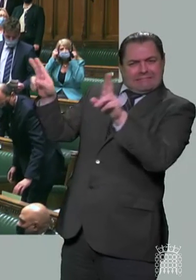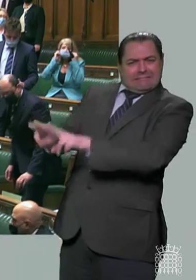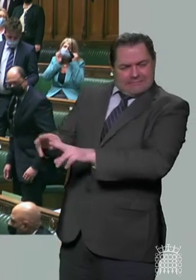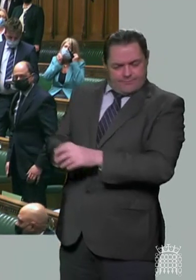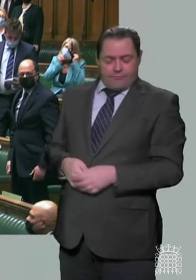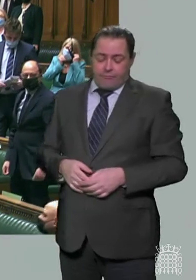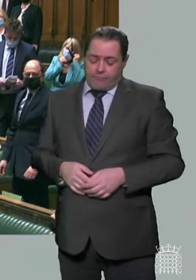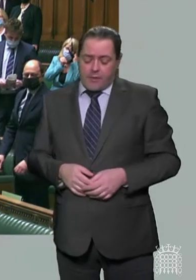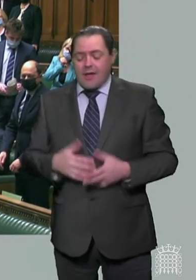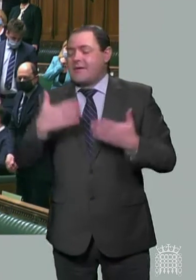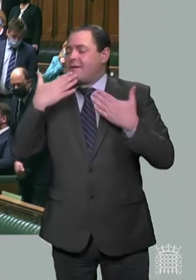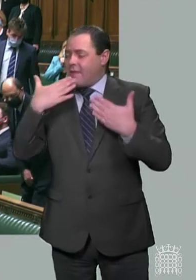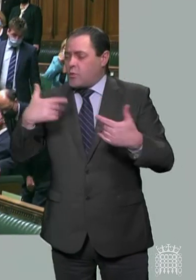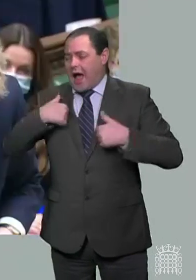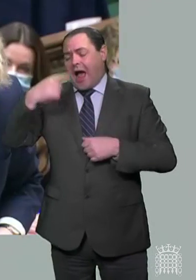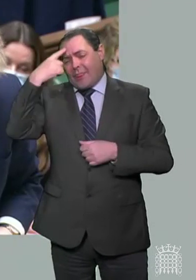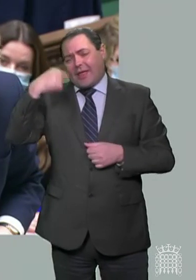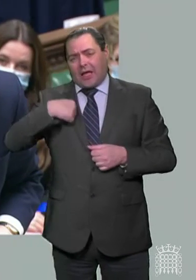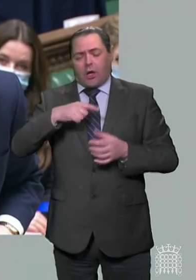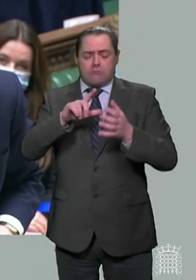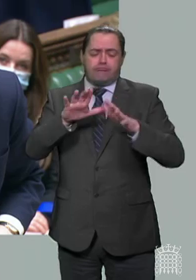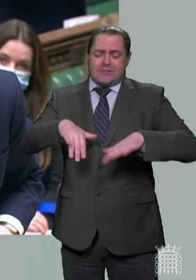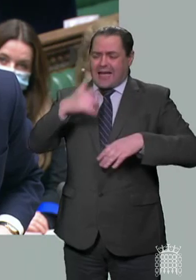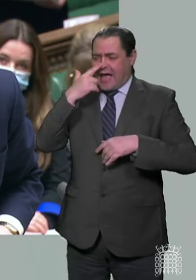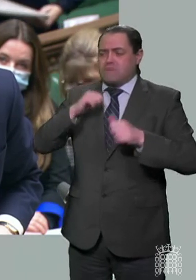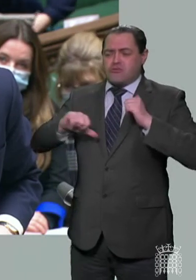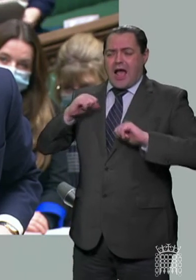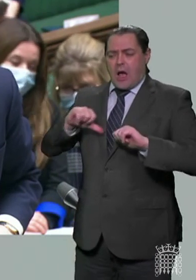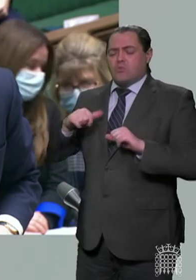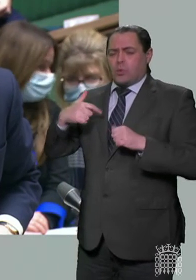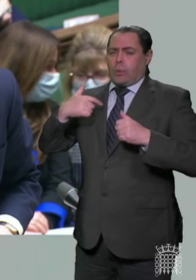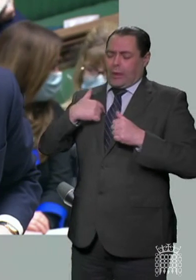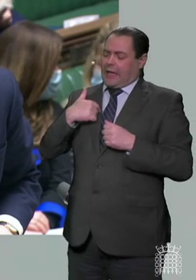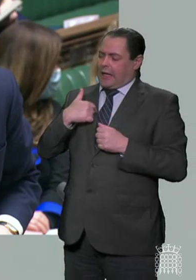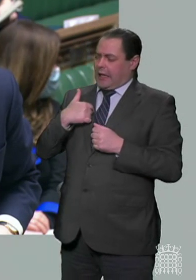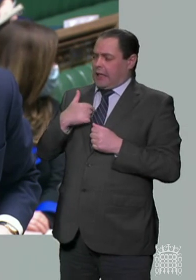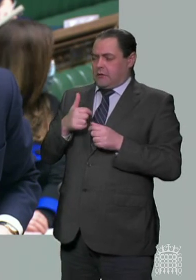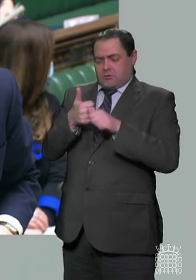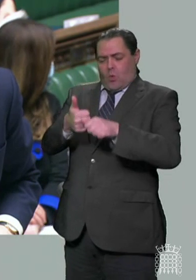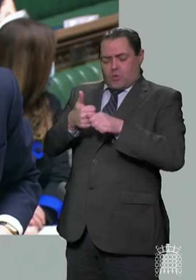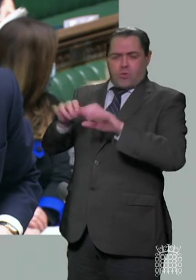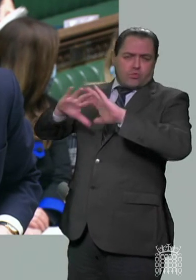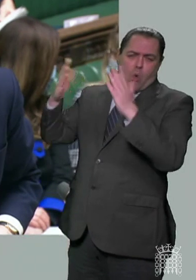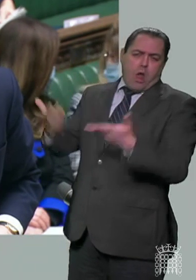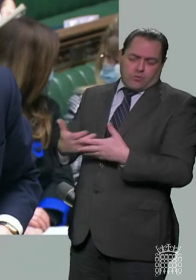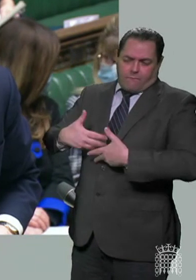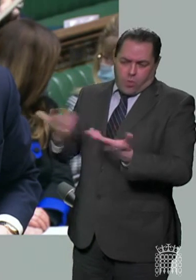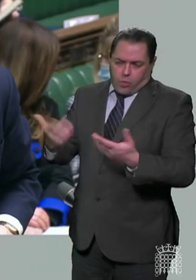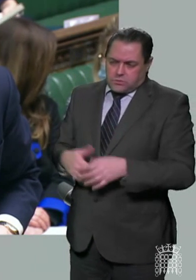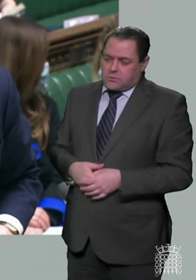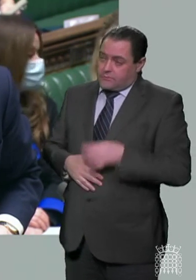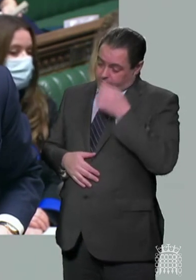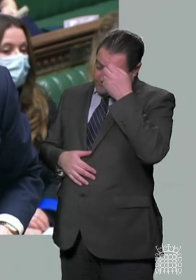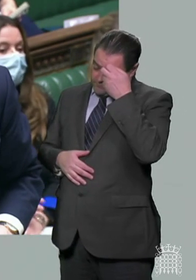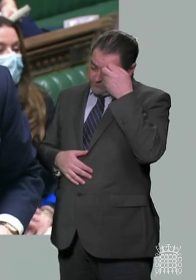The UK can be proud of what we are doing—my honourable Friend knows this area well—to support vaccination around the world.